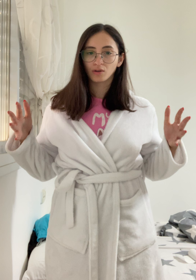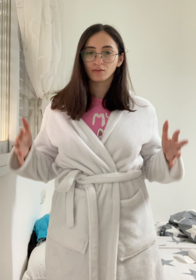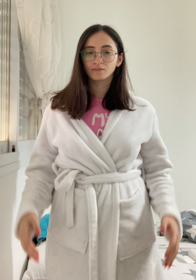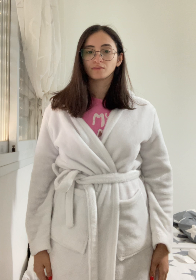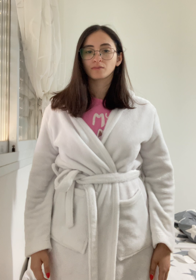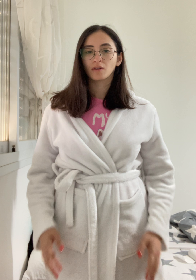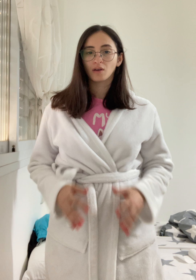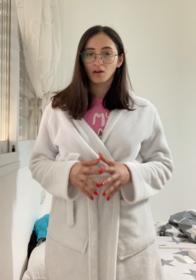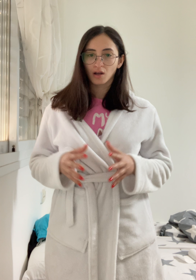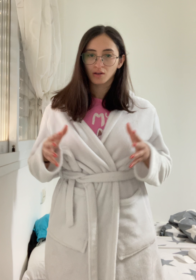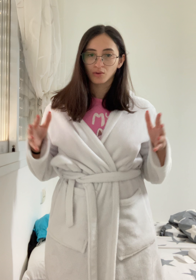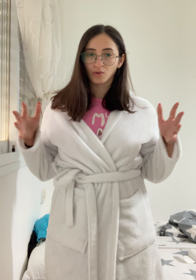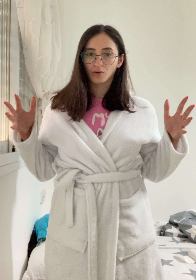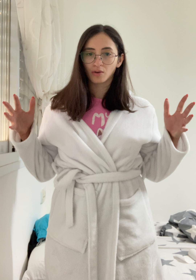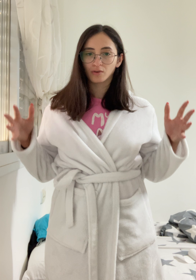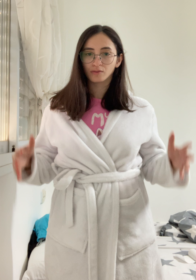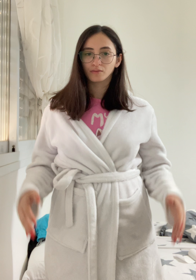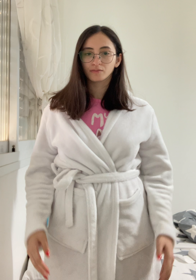גדול